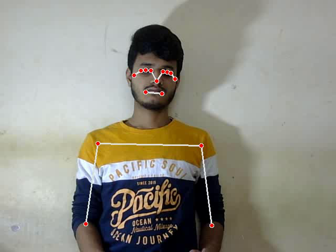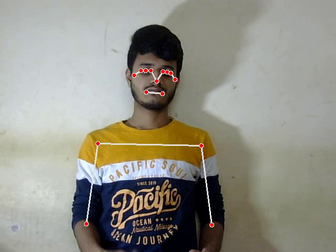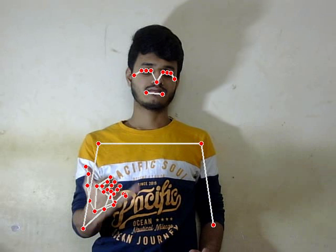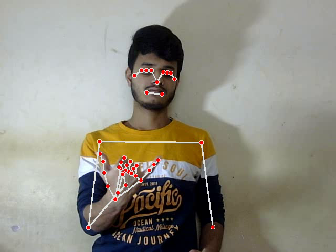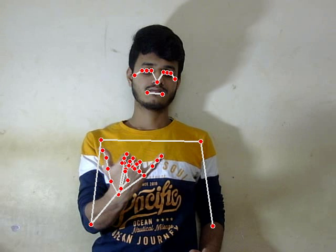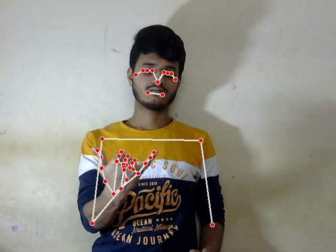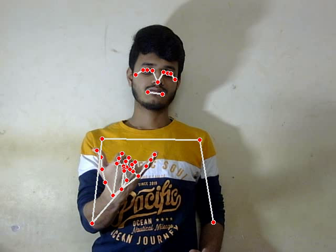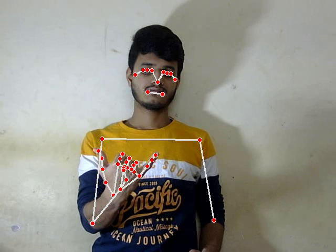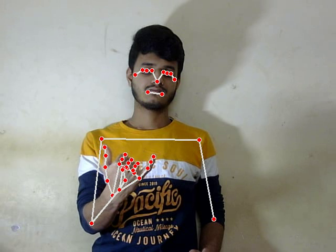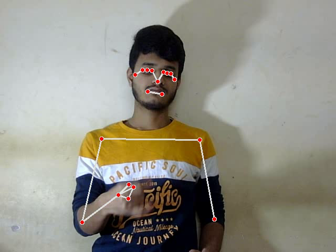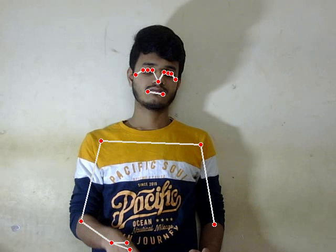same